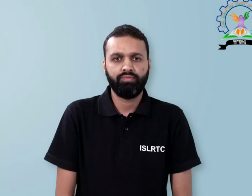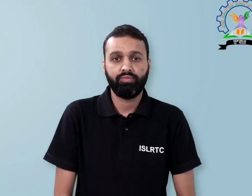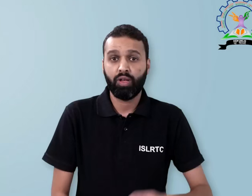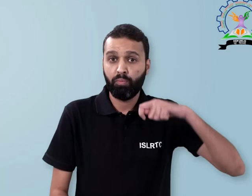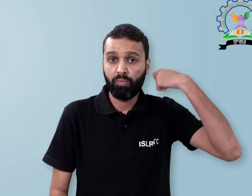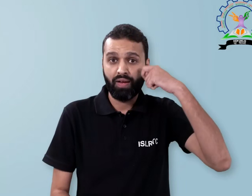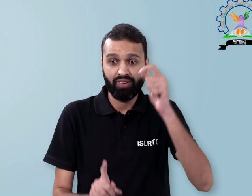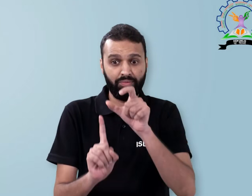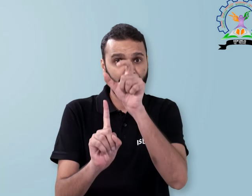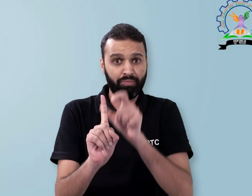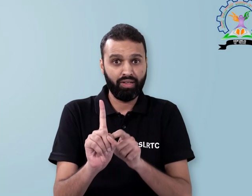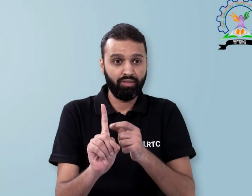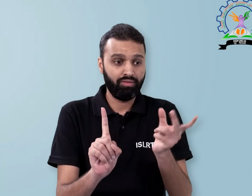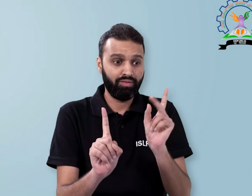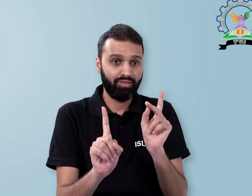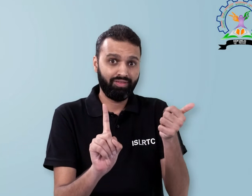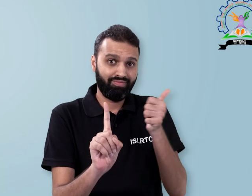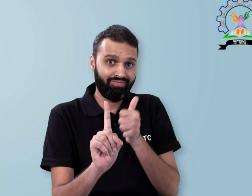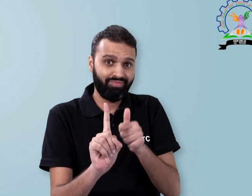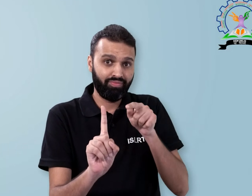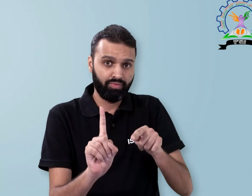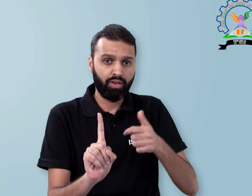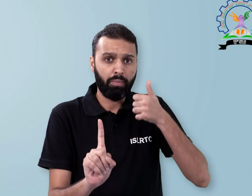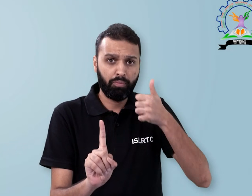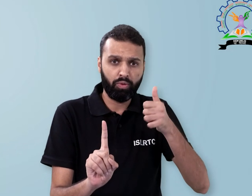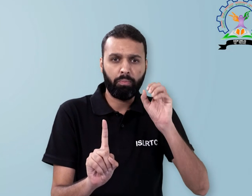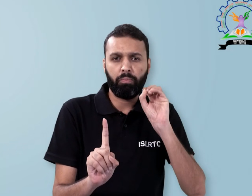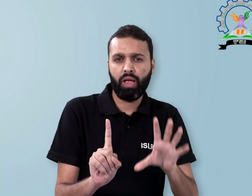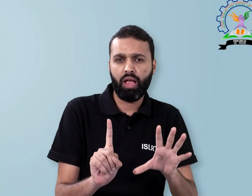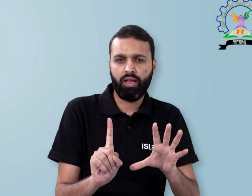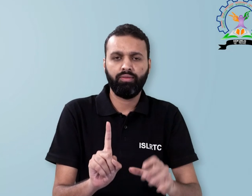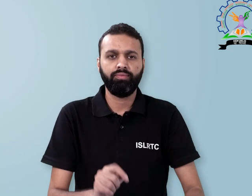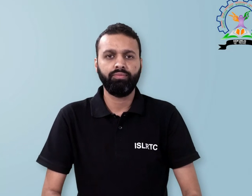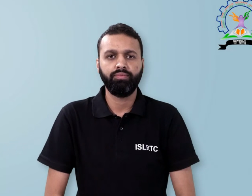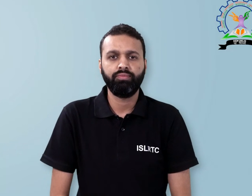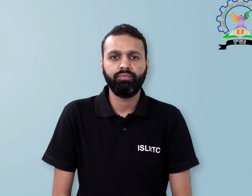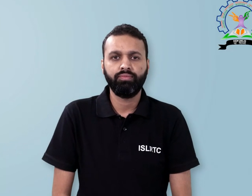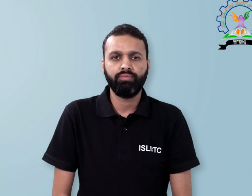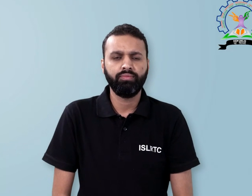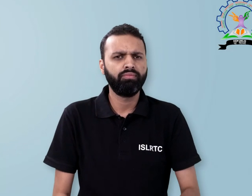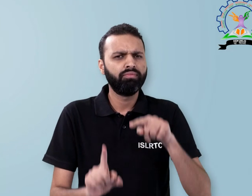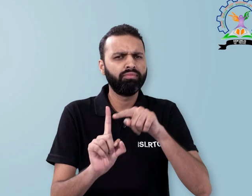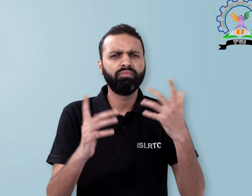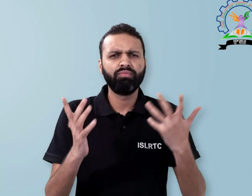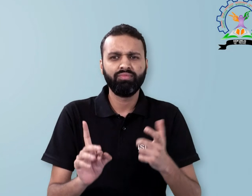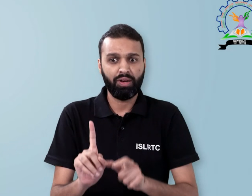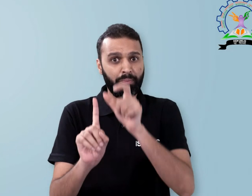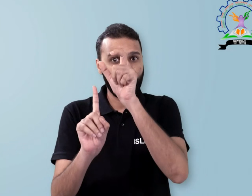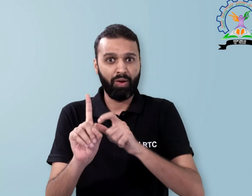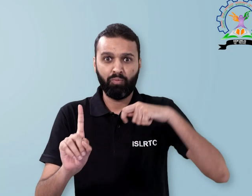Foil